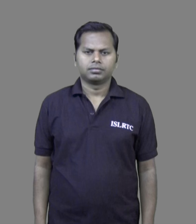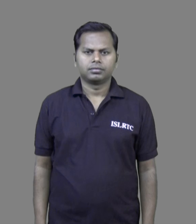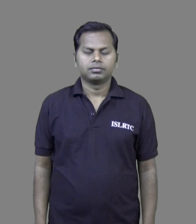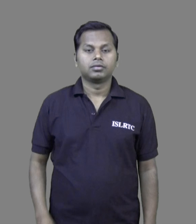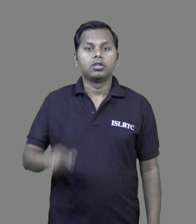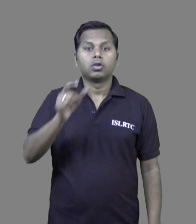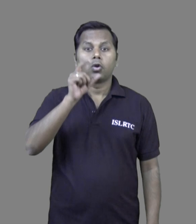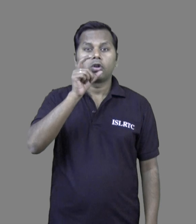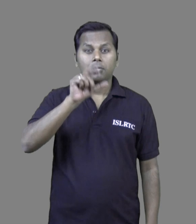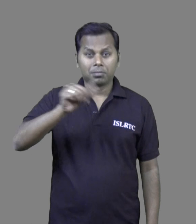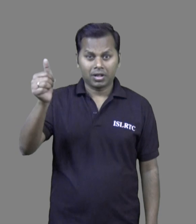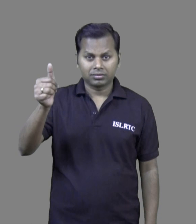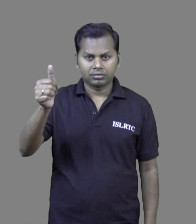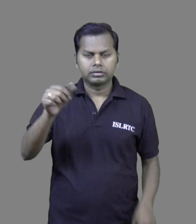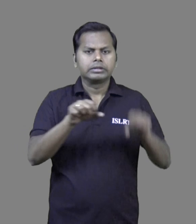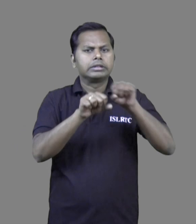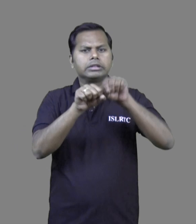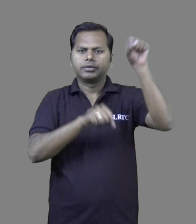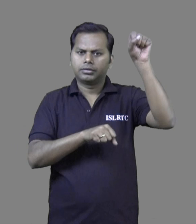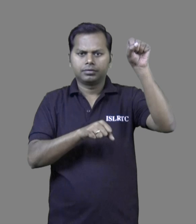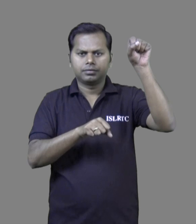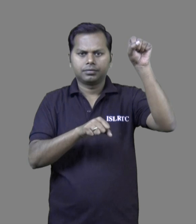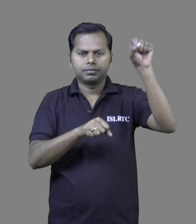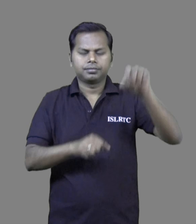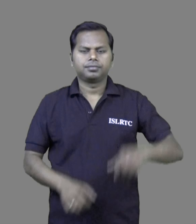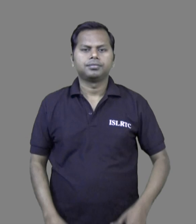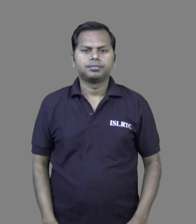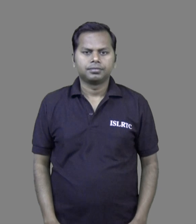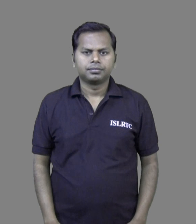Degree